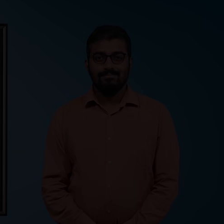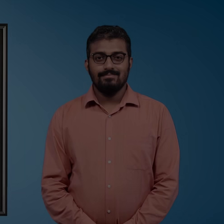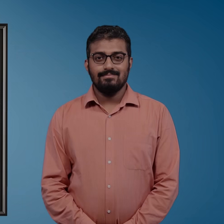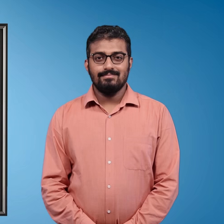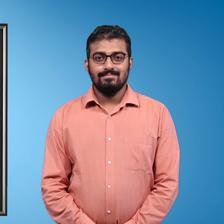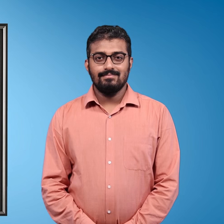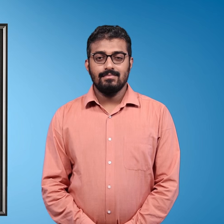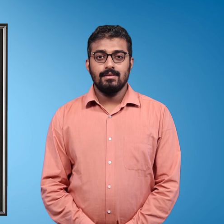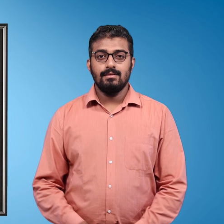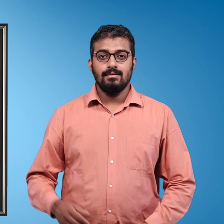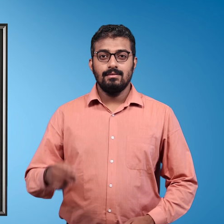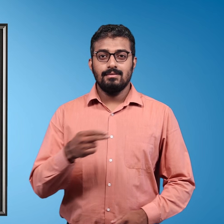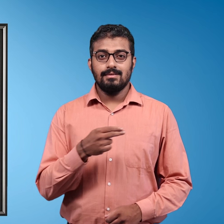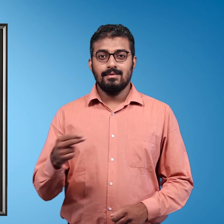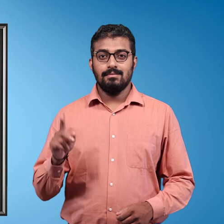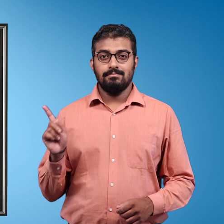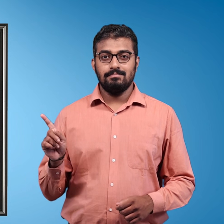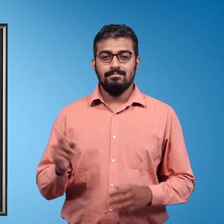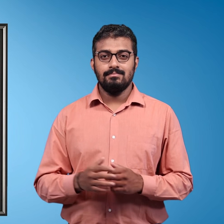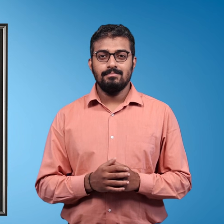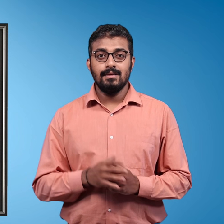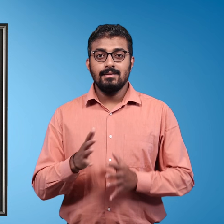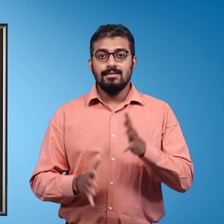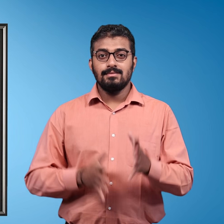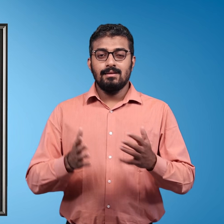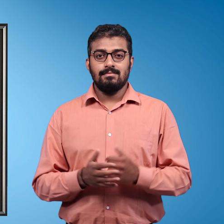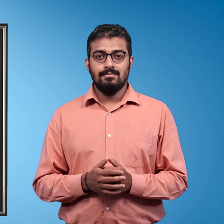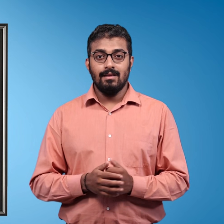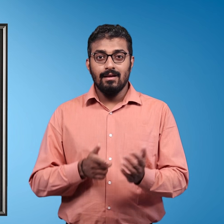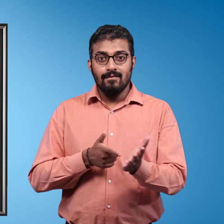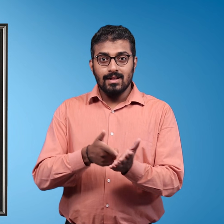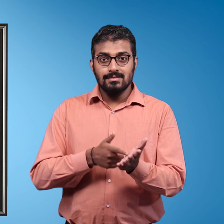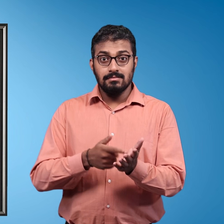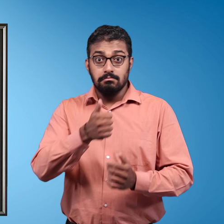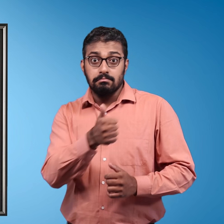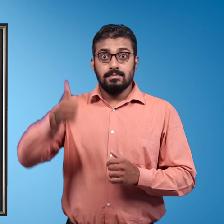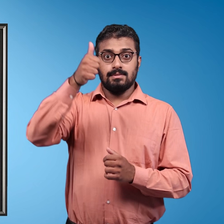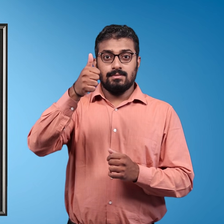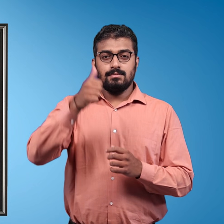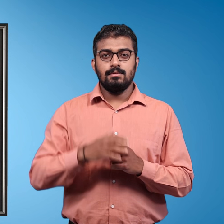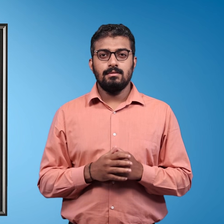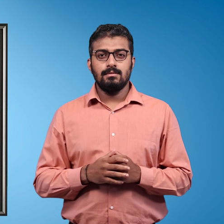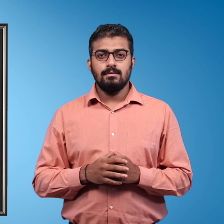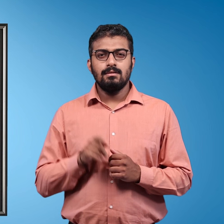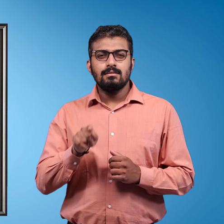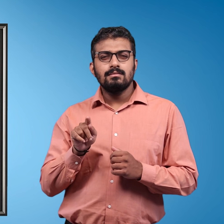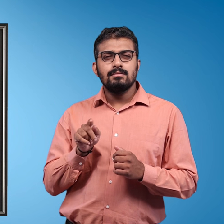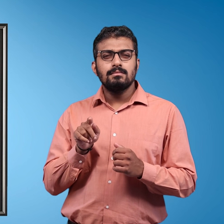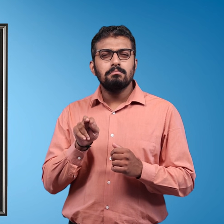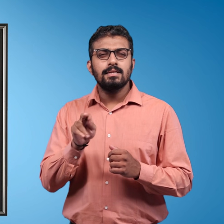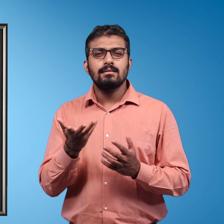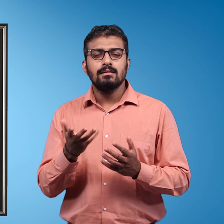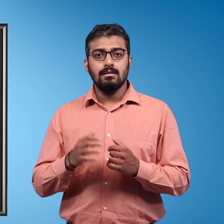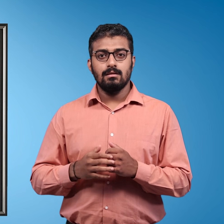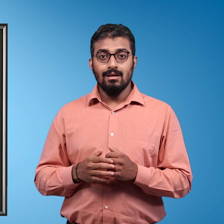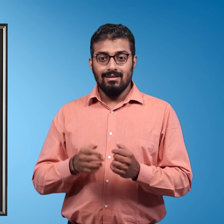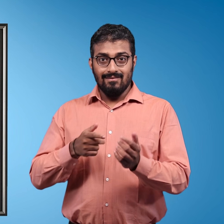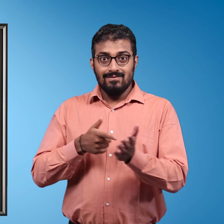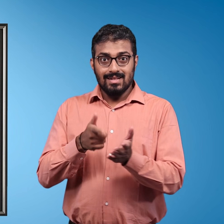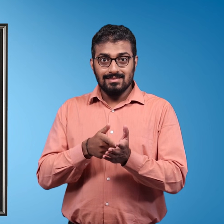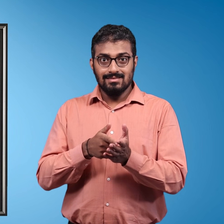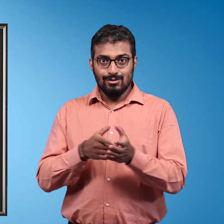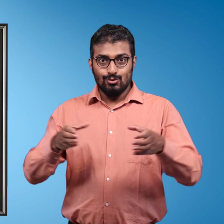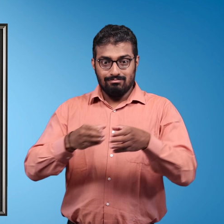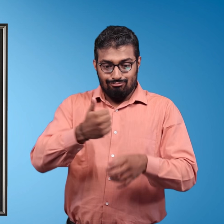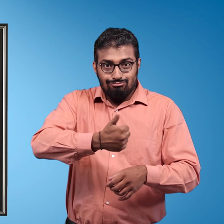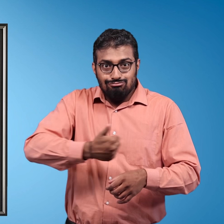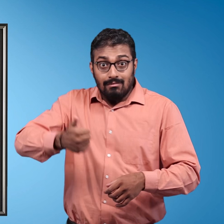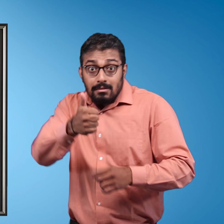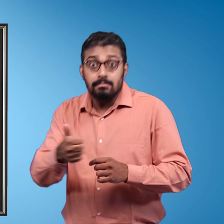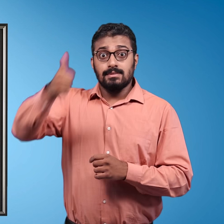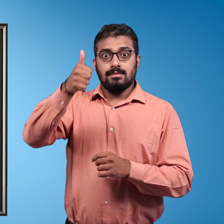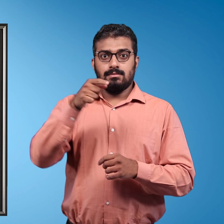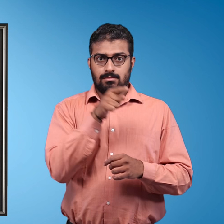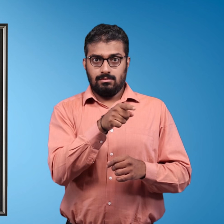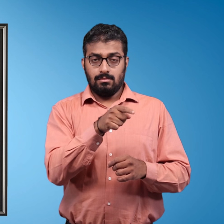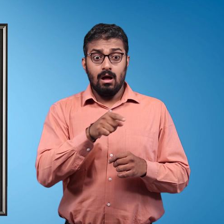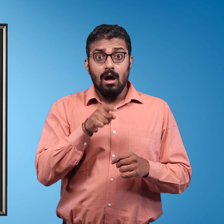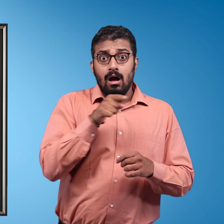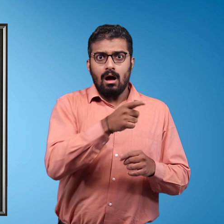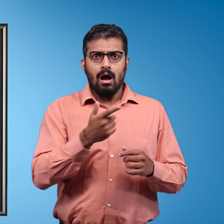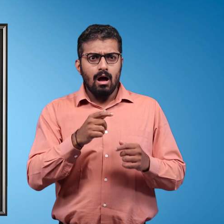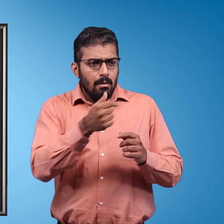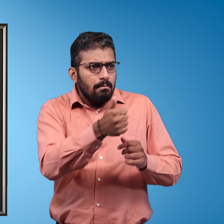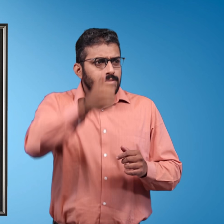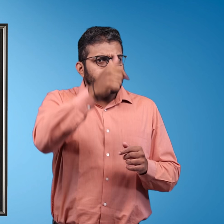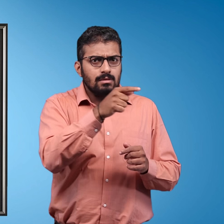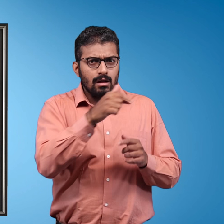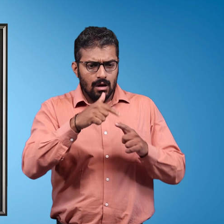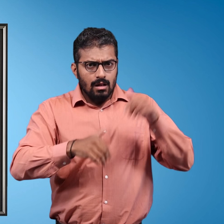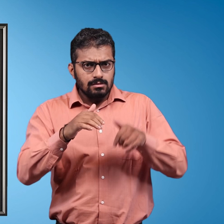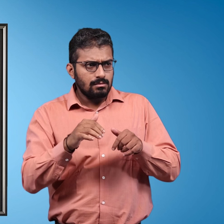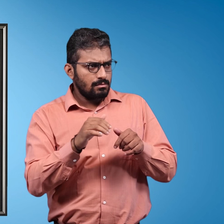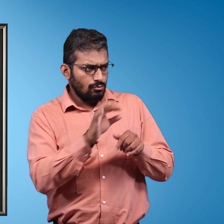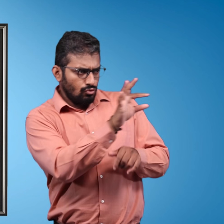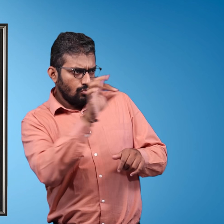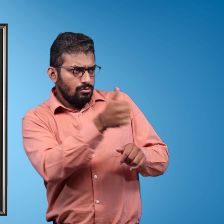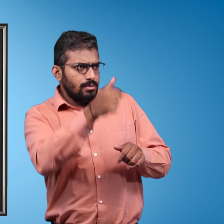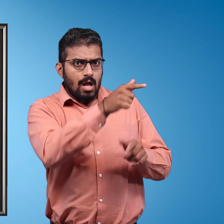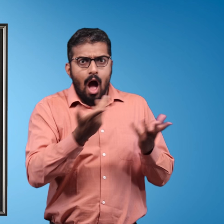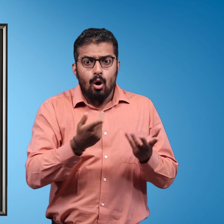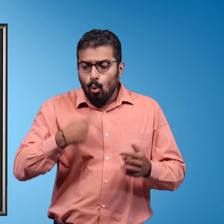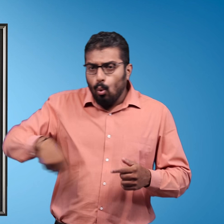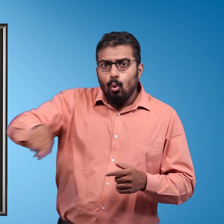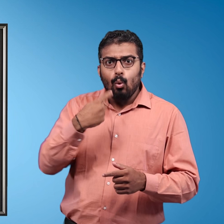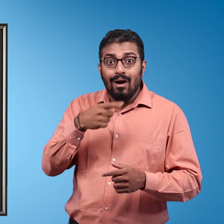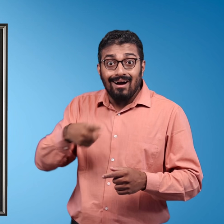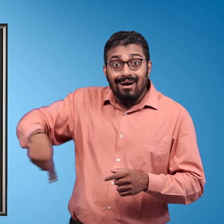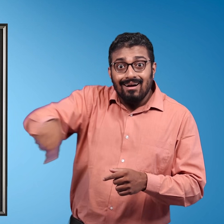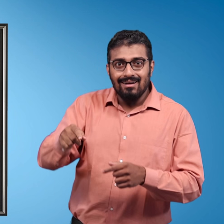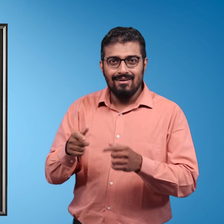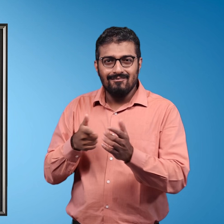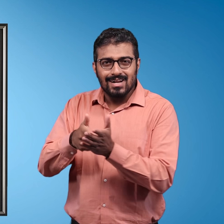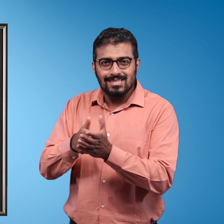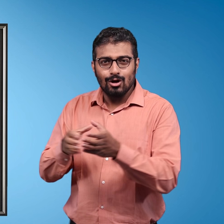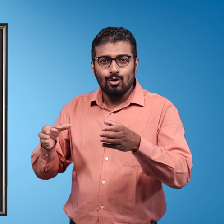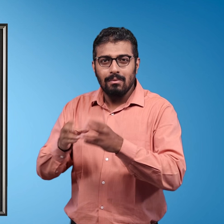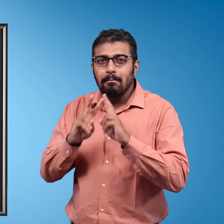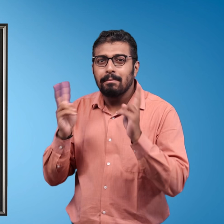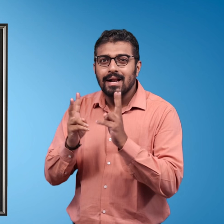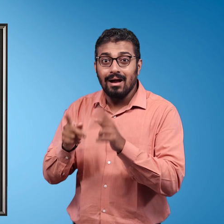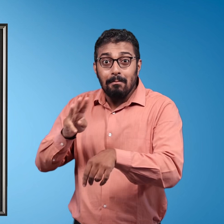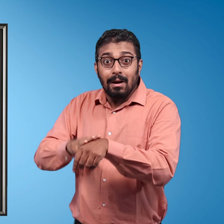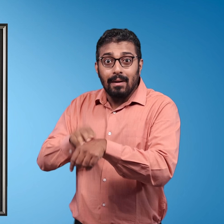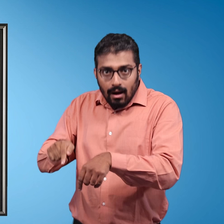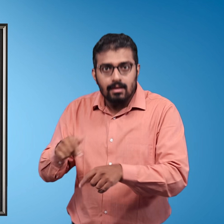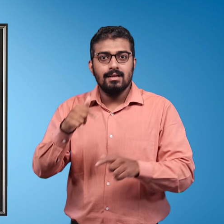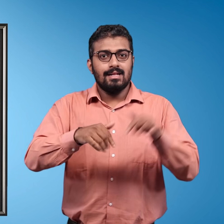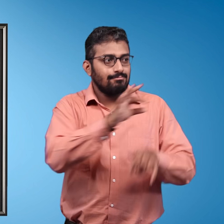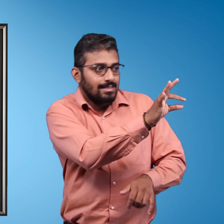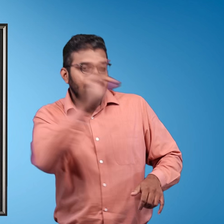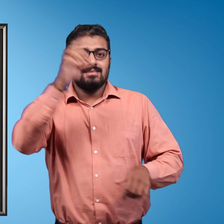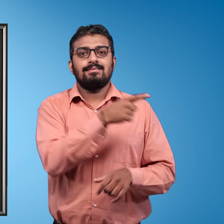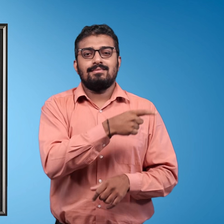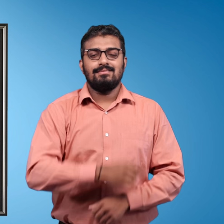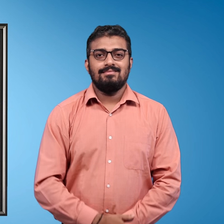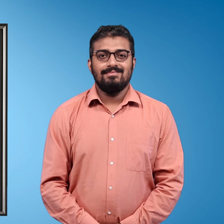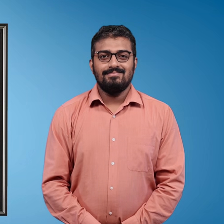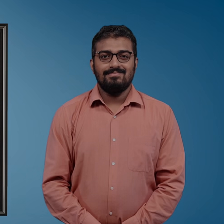Panchayat President This sign means Panchayat President or Sarpanch It refers to the President of the Gram Panchayat The President or Sarpanch is elected by the members of the Gram Sabha